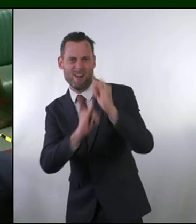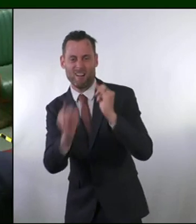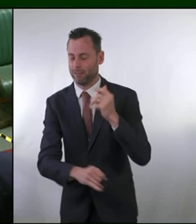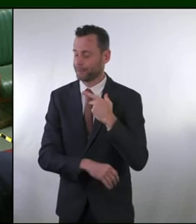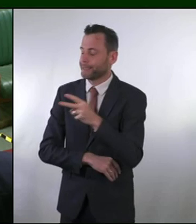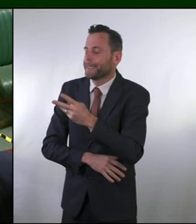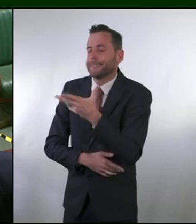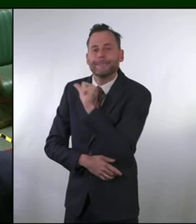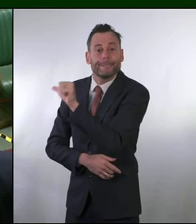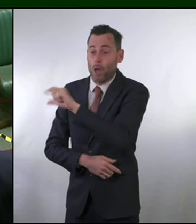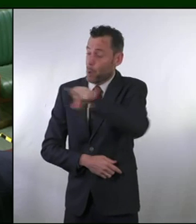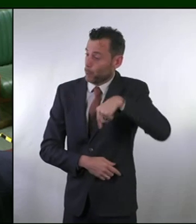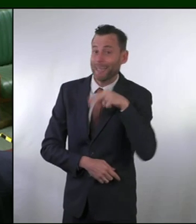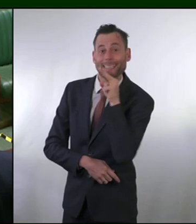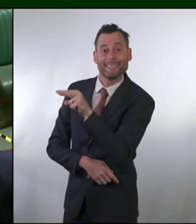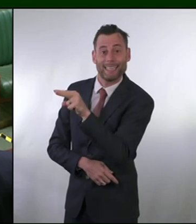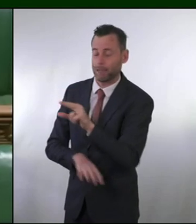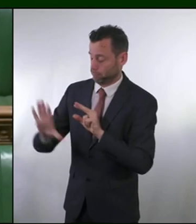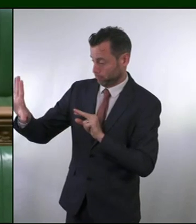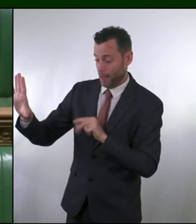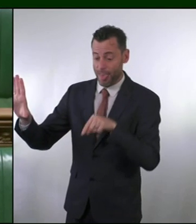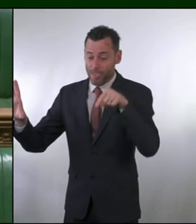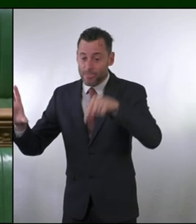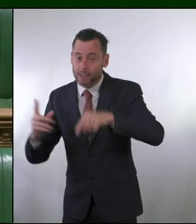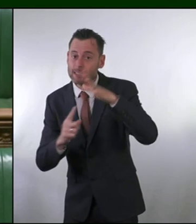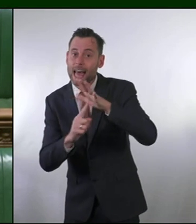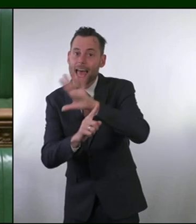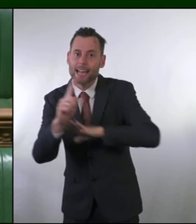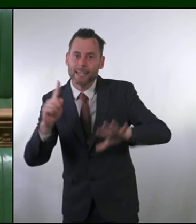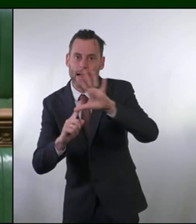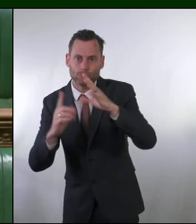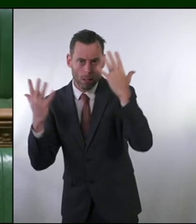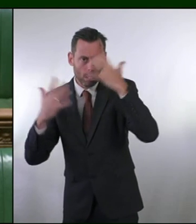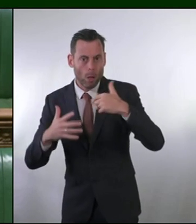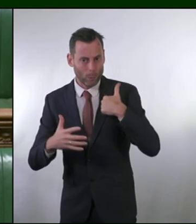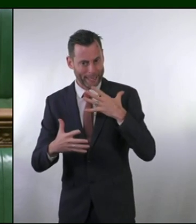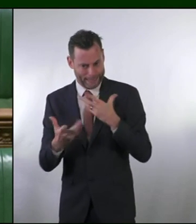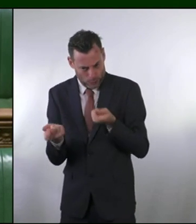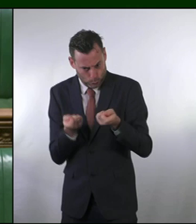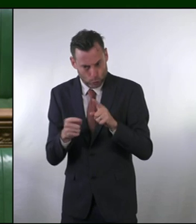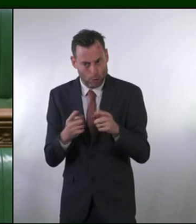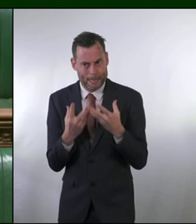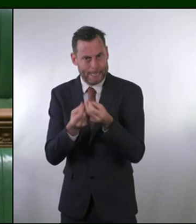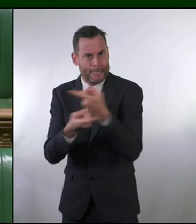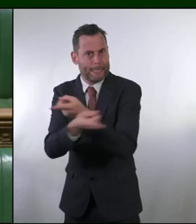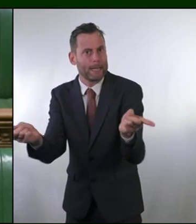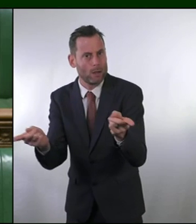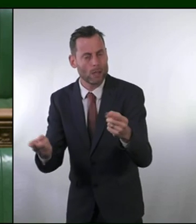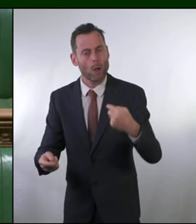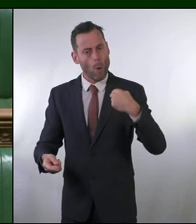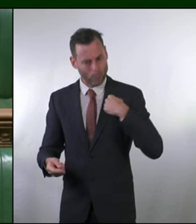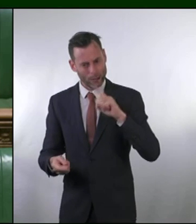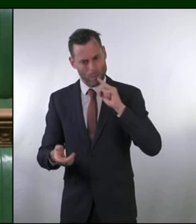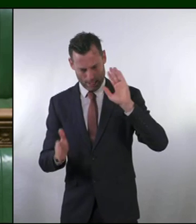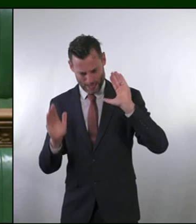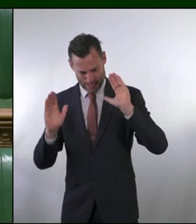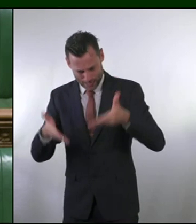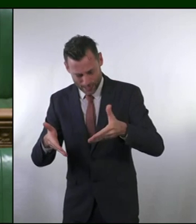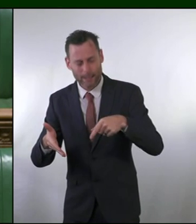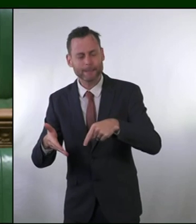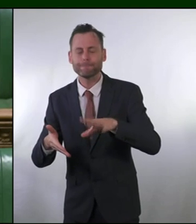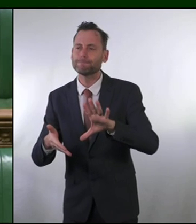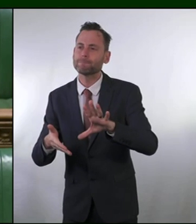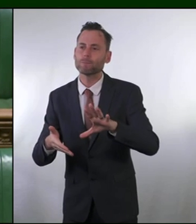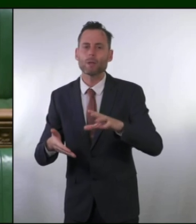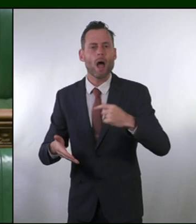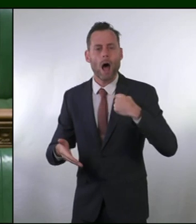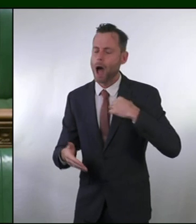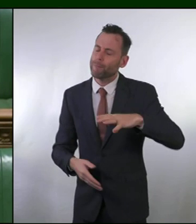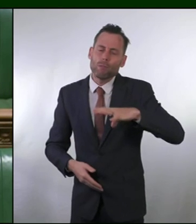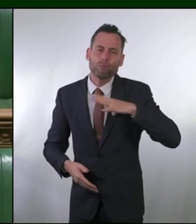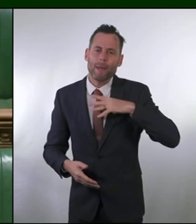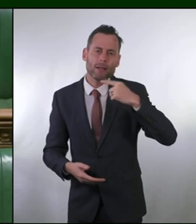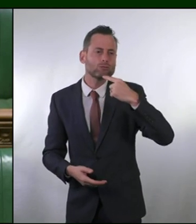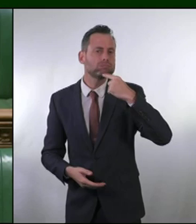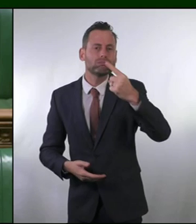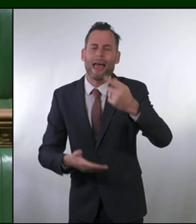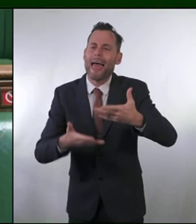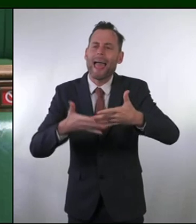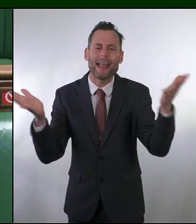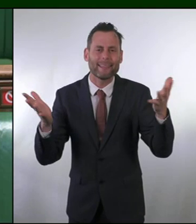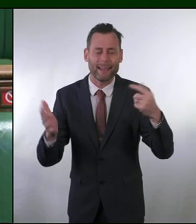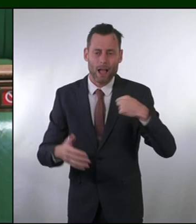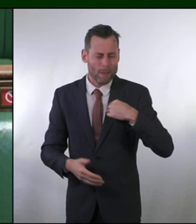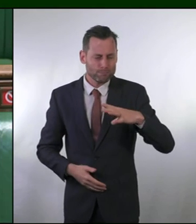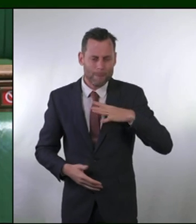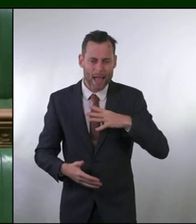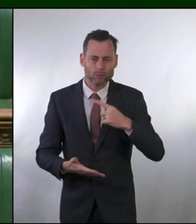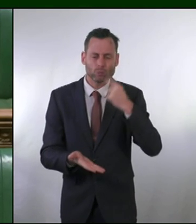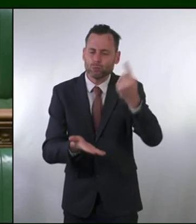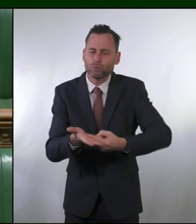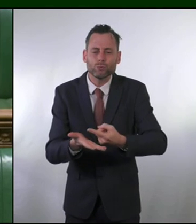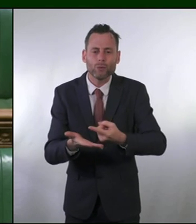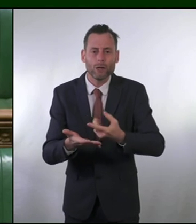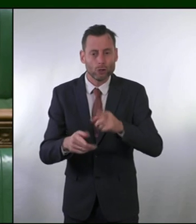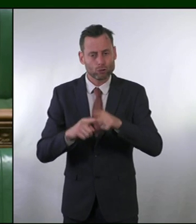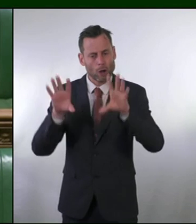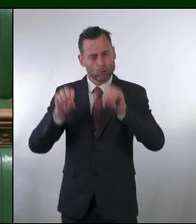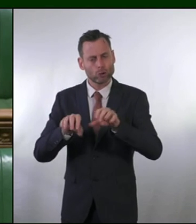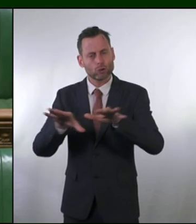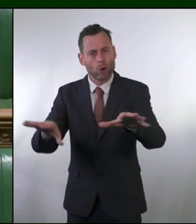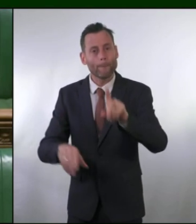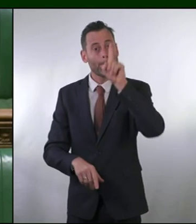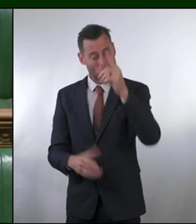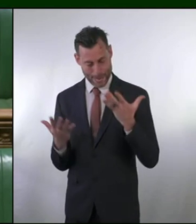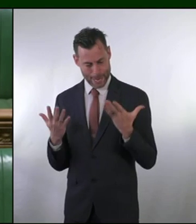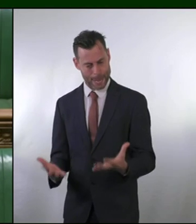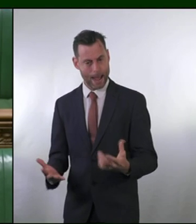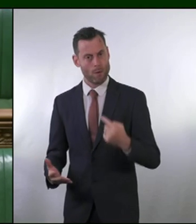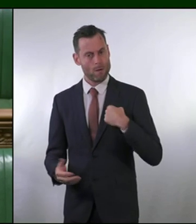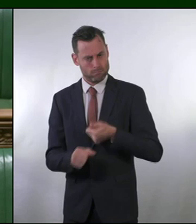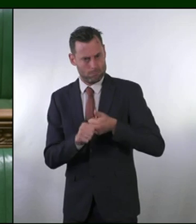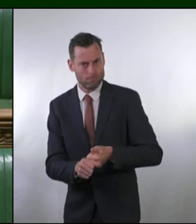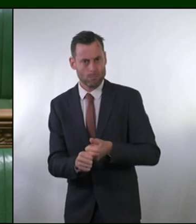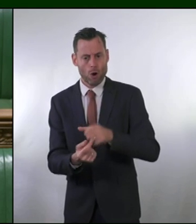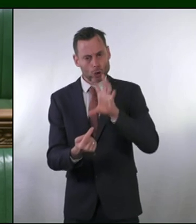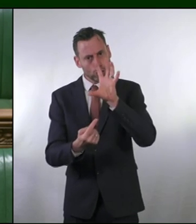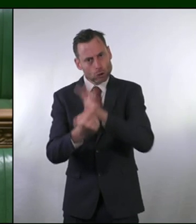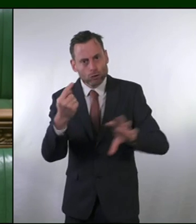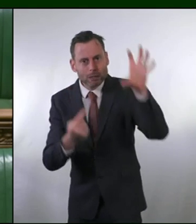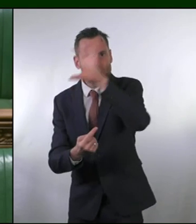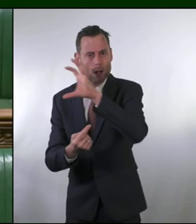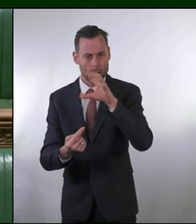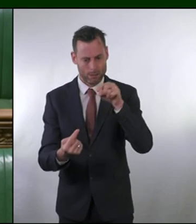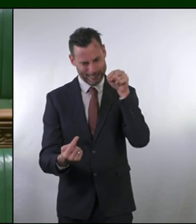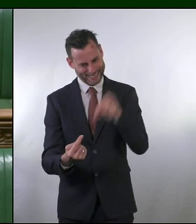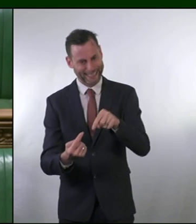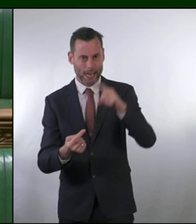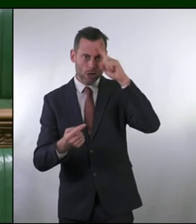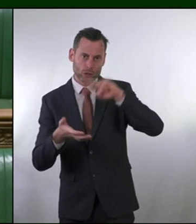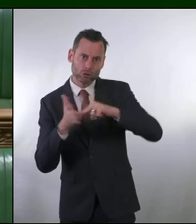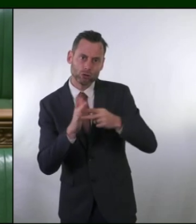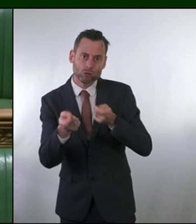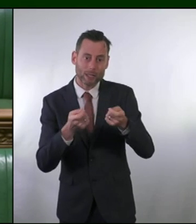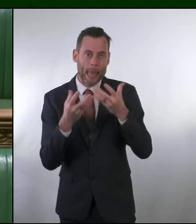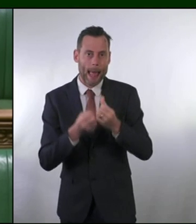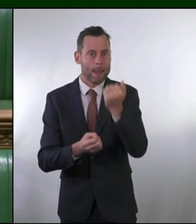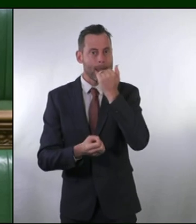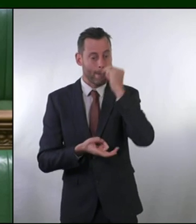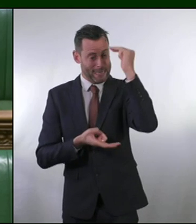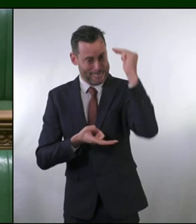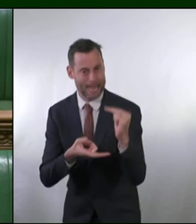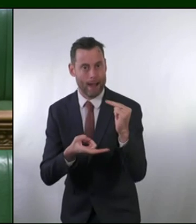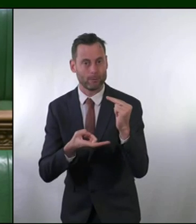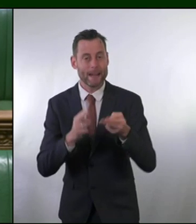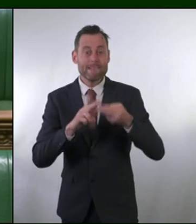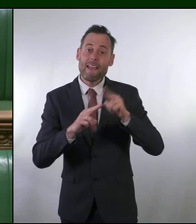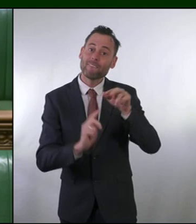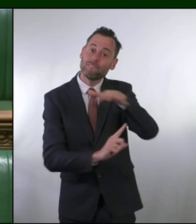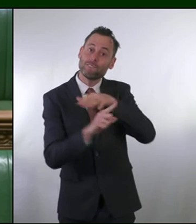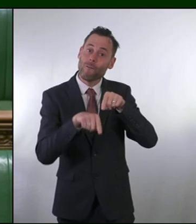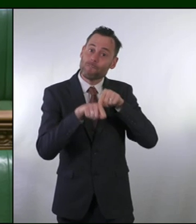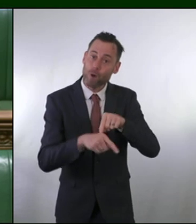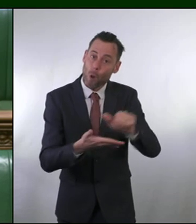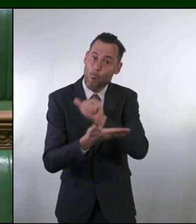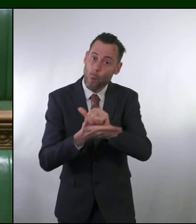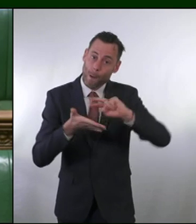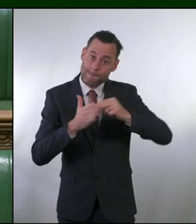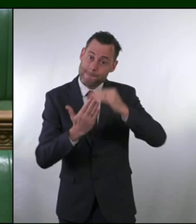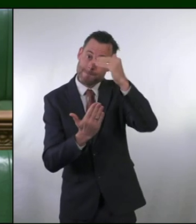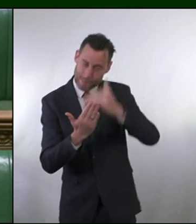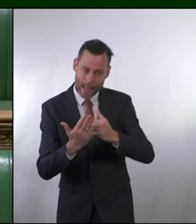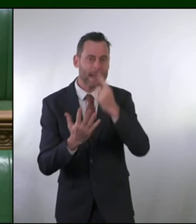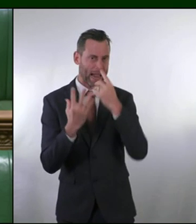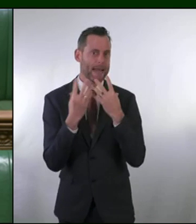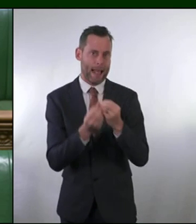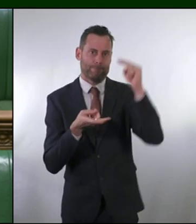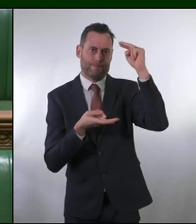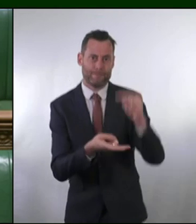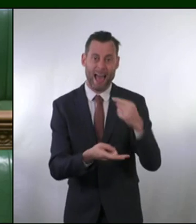We see this as a national crisis that we are going to turn around, and the way we are going to do it is—and I rule out nothing, of course, in combating the virus, but we are going to do it—with the local, the regional approach that can drive down and will drive down the virus if it is properly implemented, and that is what I believe he should be supporting.